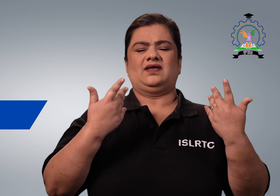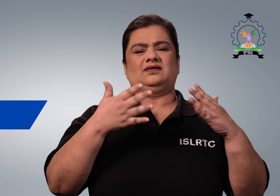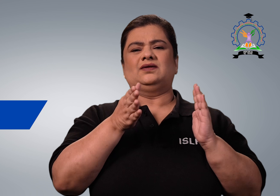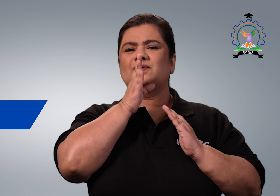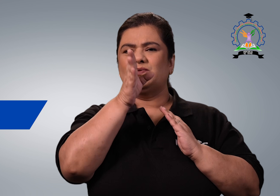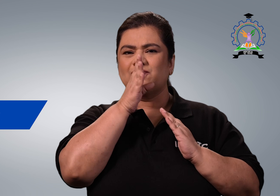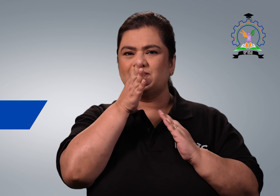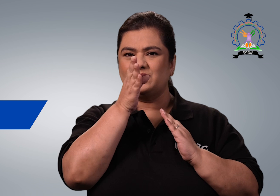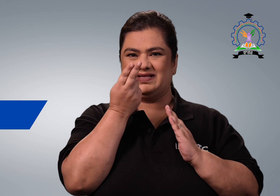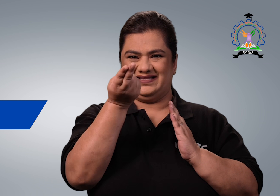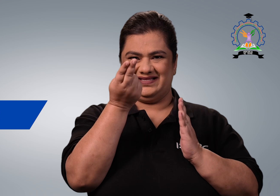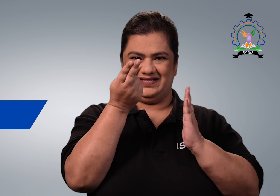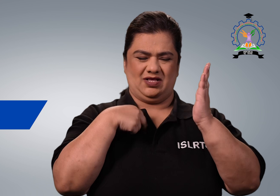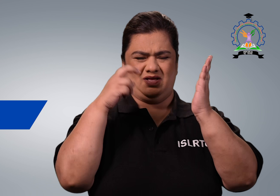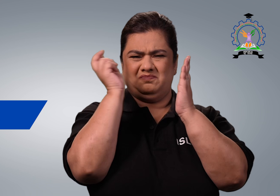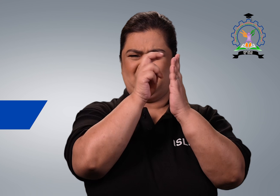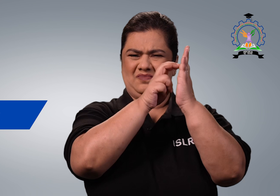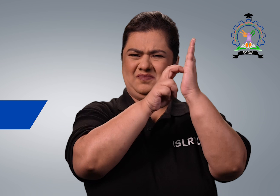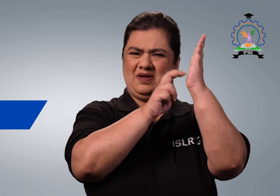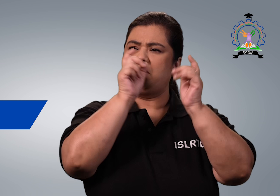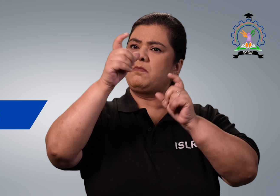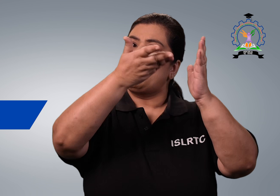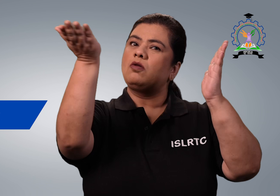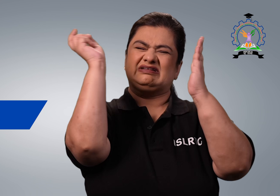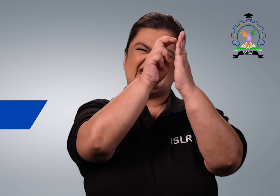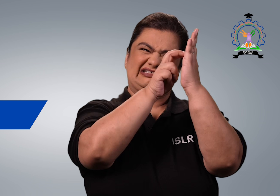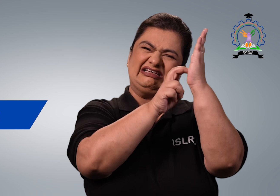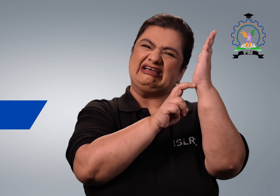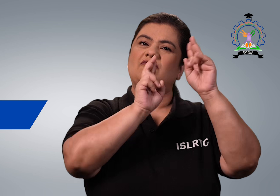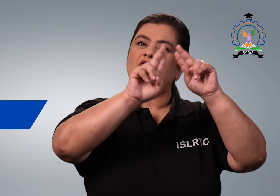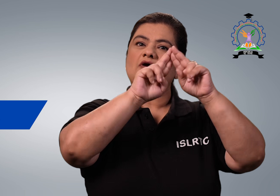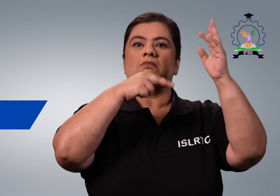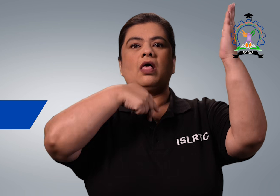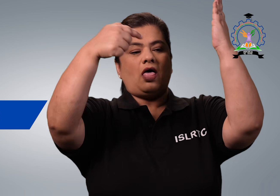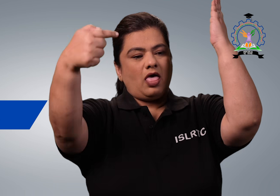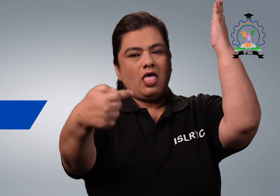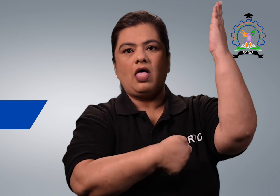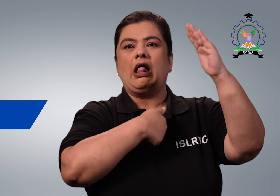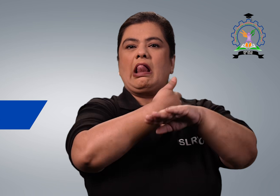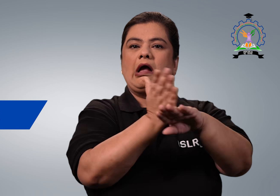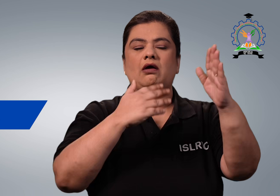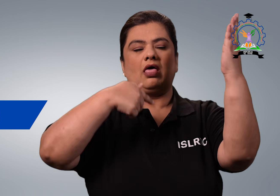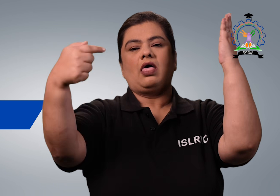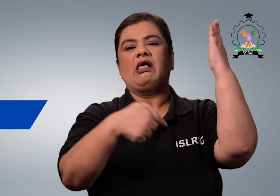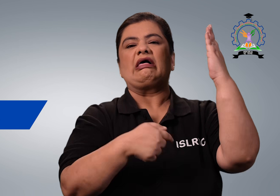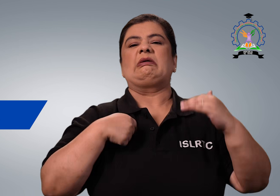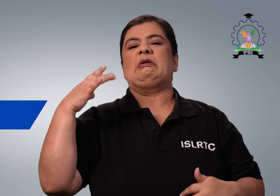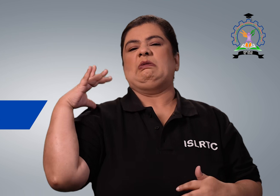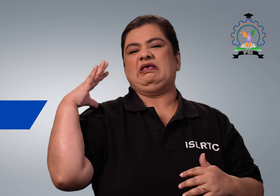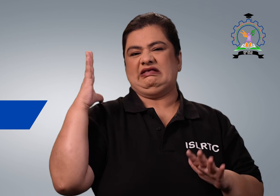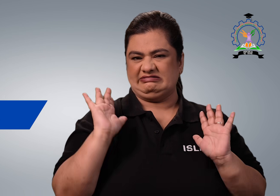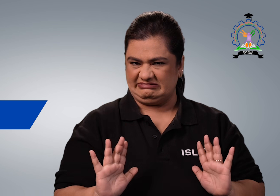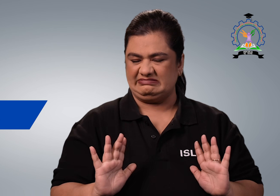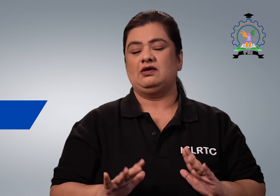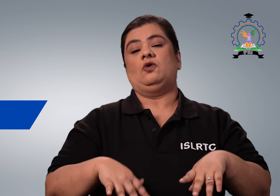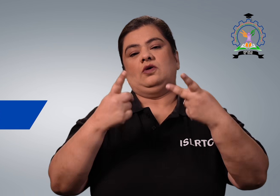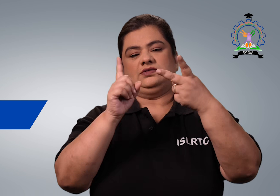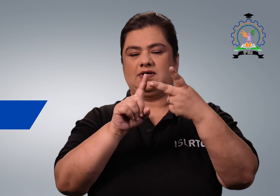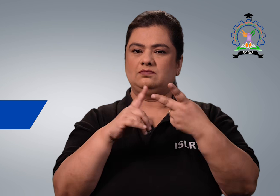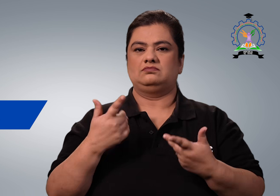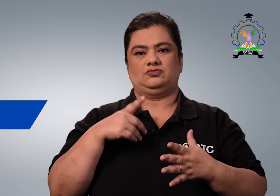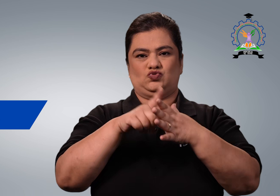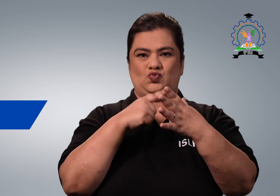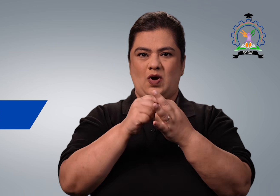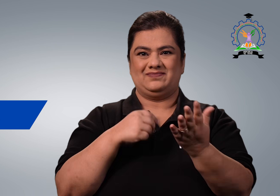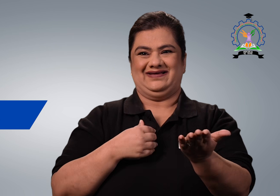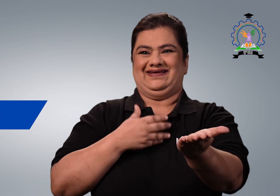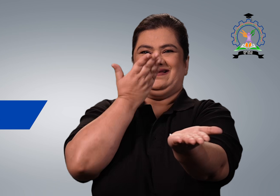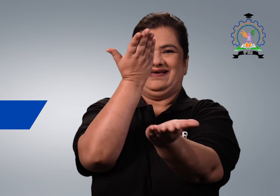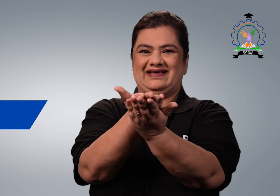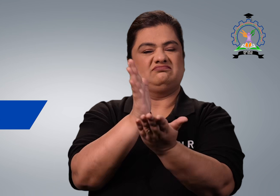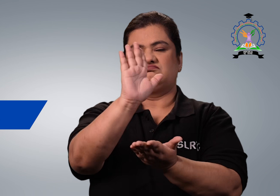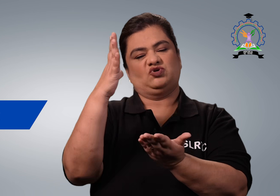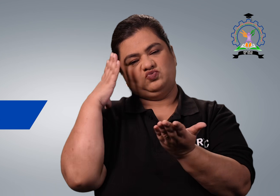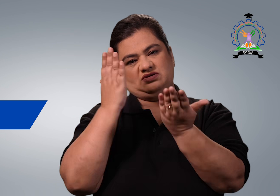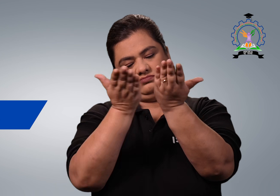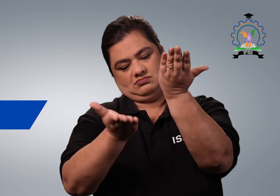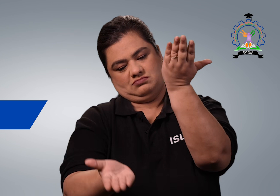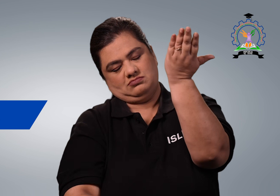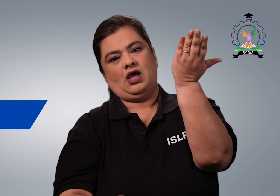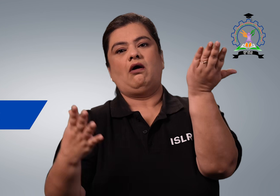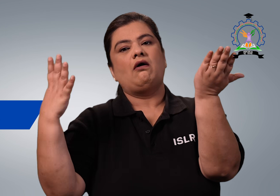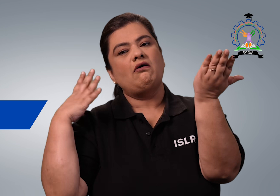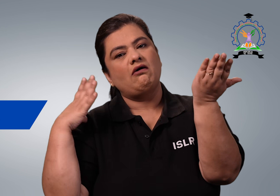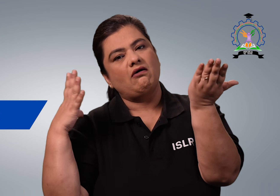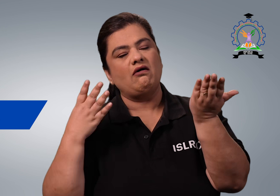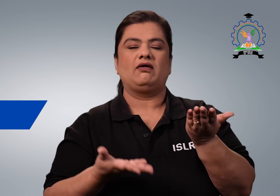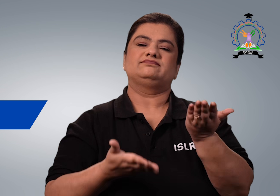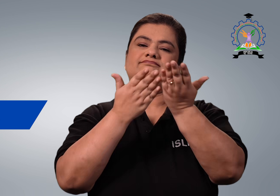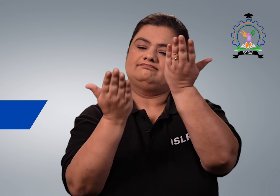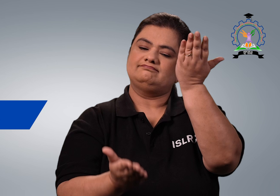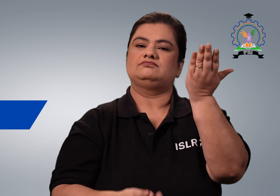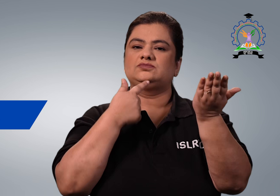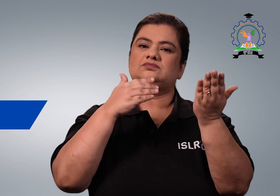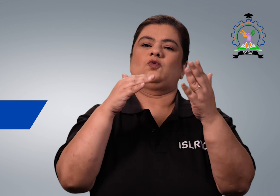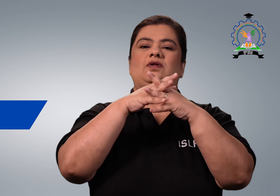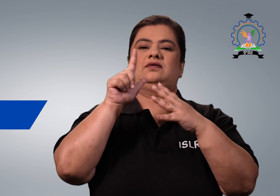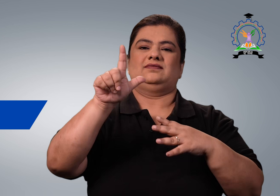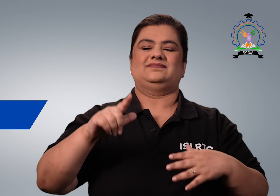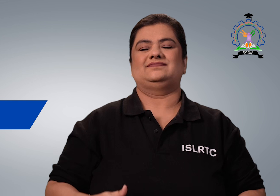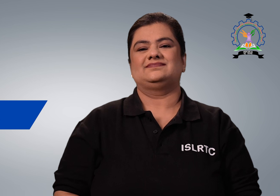When a lot of people book train tickets, the reservations can become full, and you might get a waitlisted ticket. Or during a job application process, your application may be placed on a waitlist.